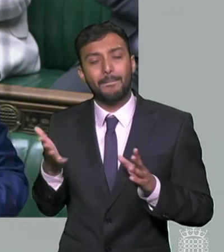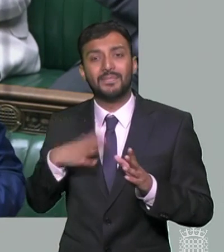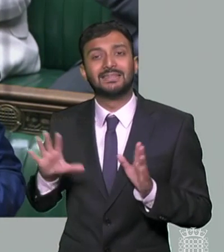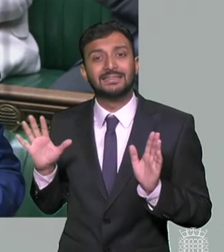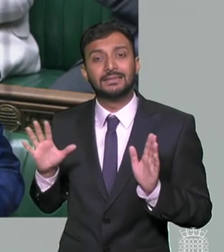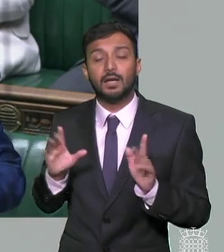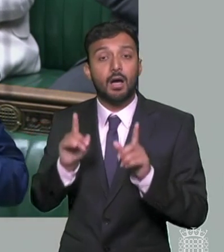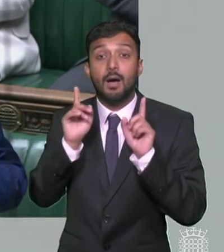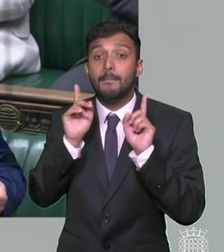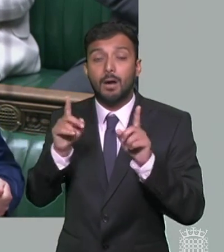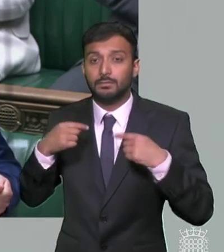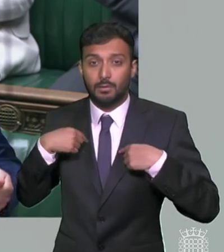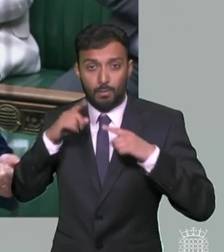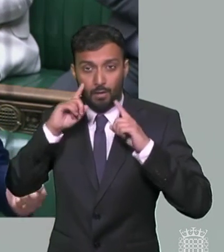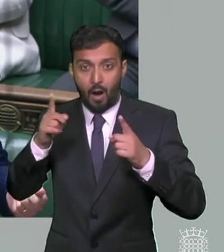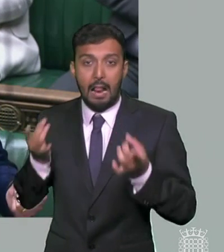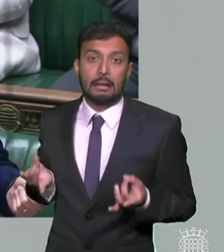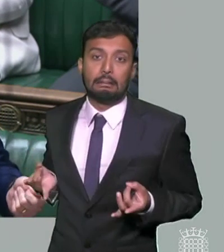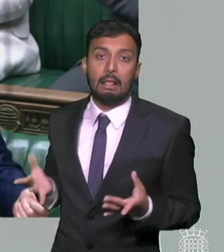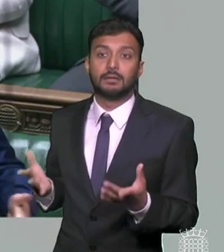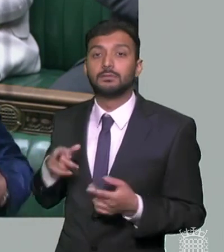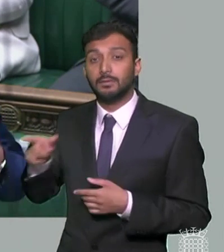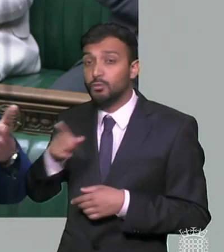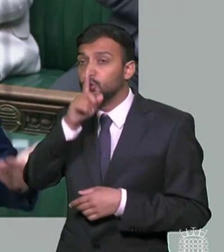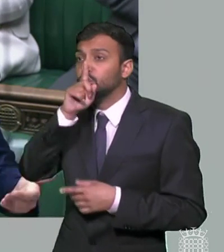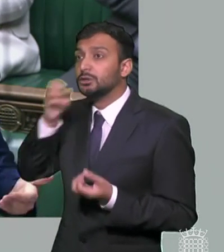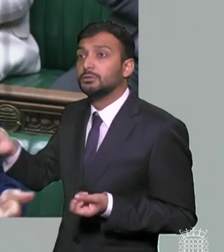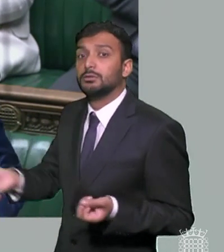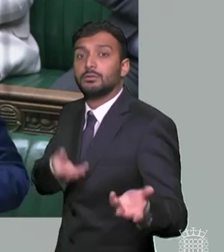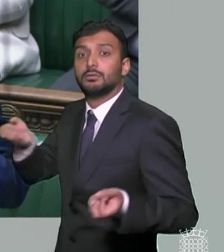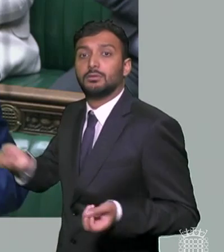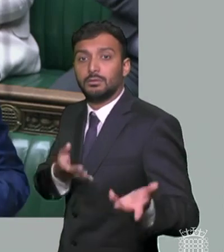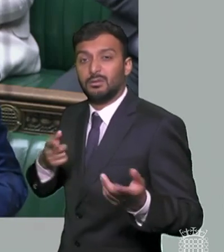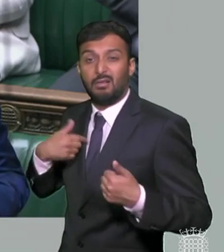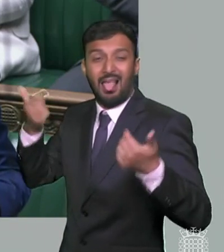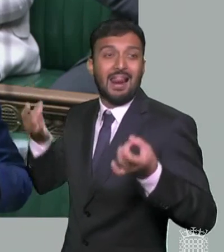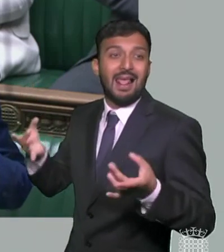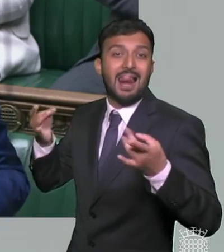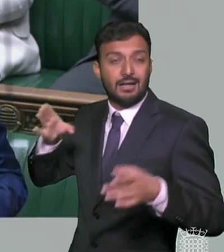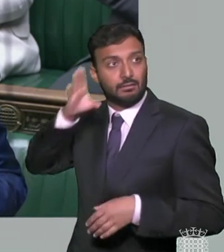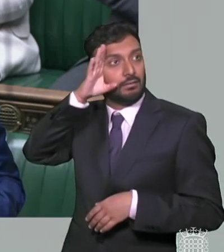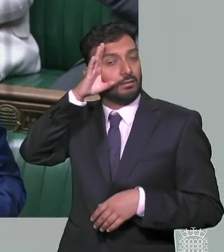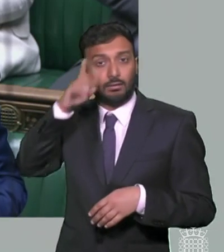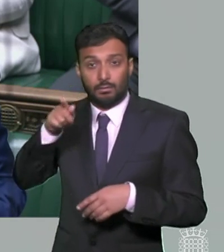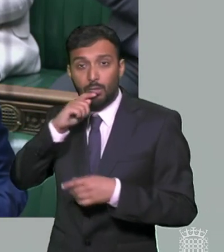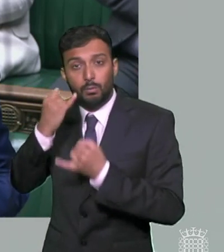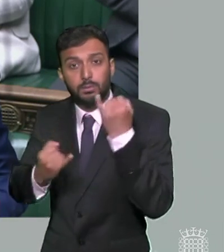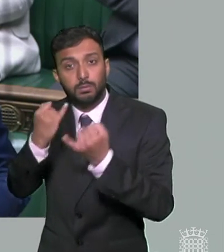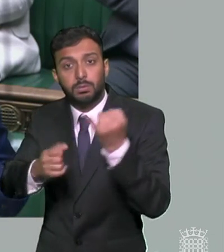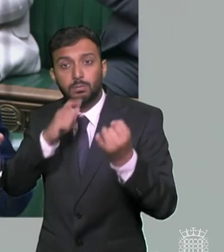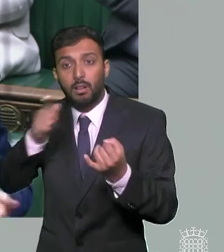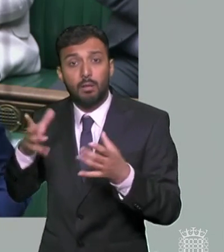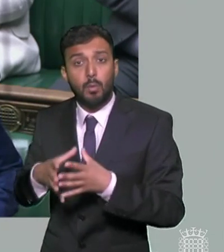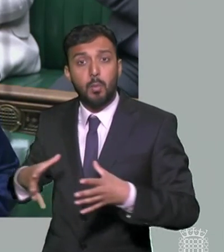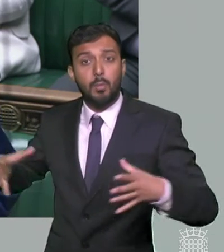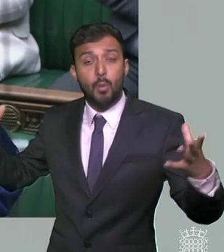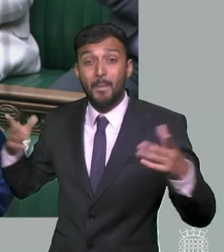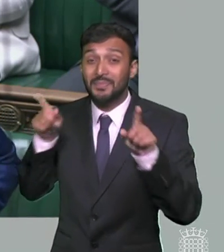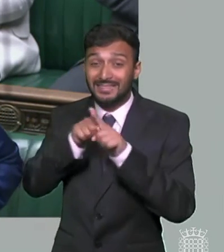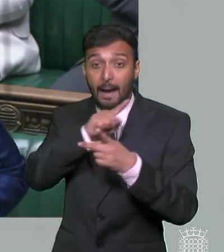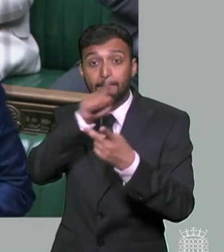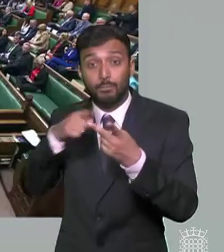We cannot allow illegal routes into this country to flourish—otherwise, we will just attract more people—and we cannot allow people who commit serious offences in this country to stay and continue to pose a threat to the public.